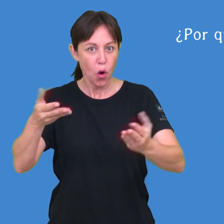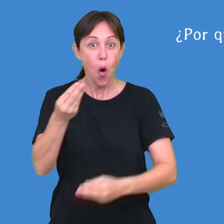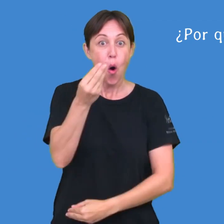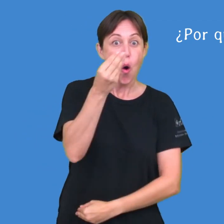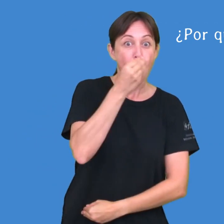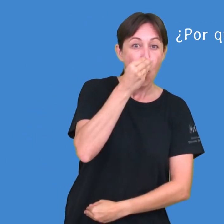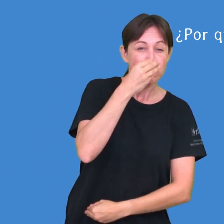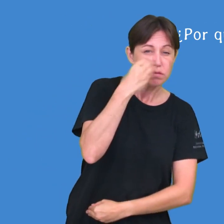comer